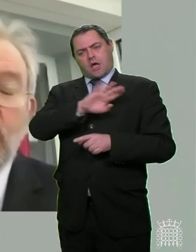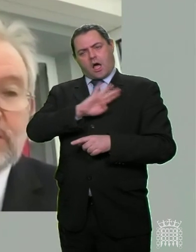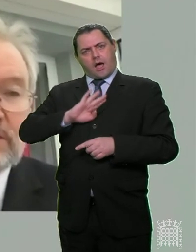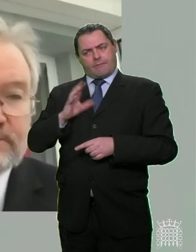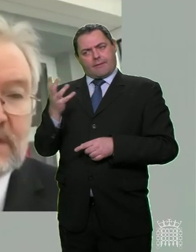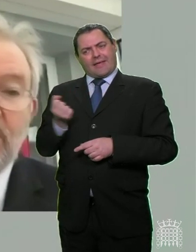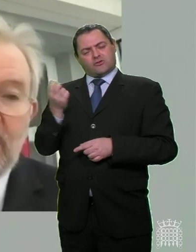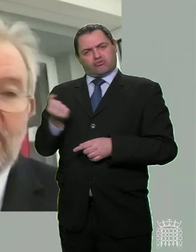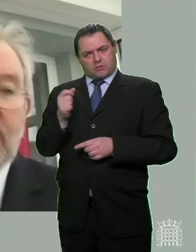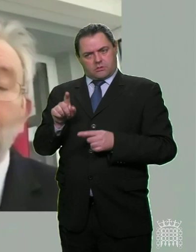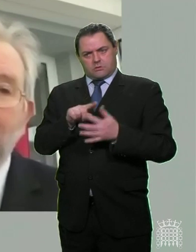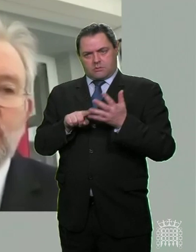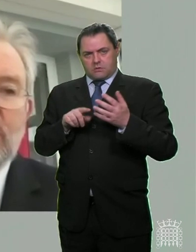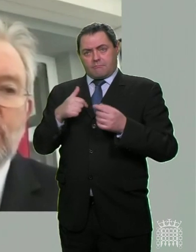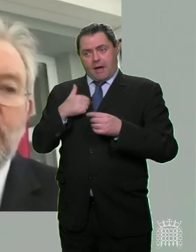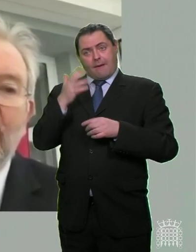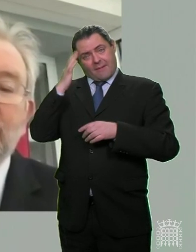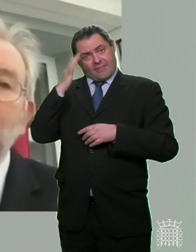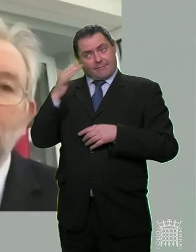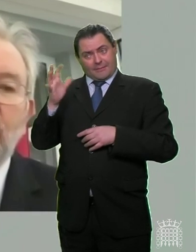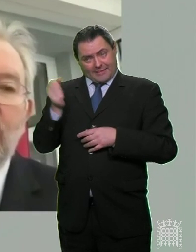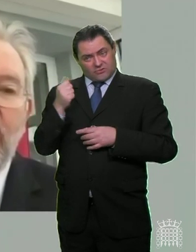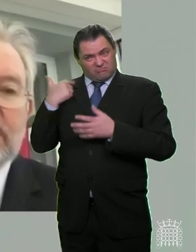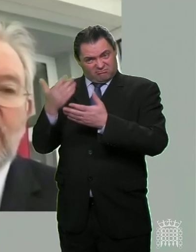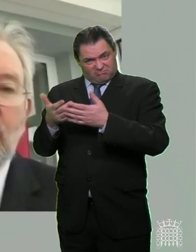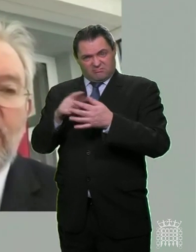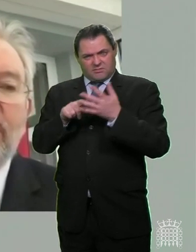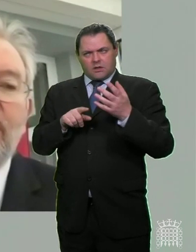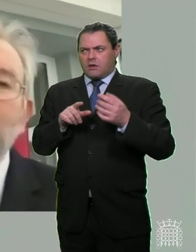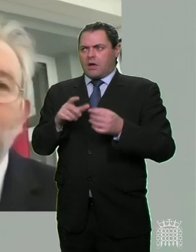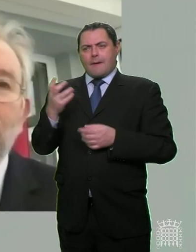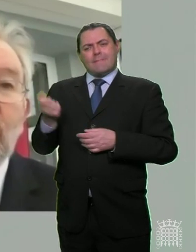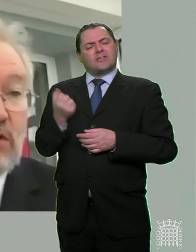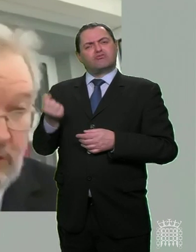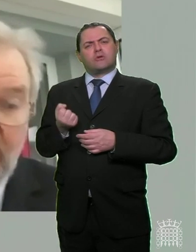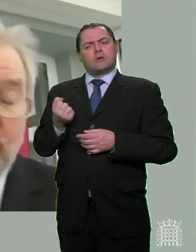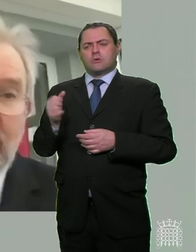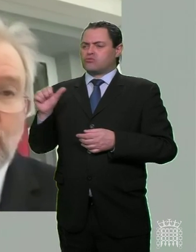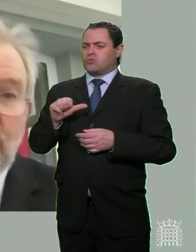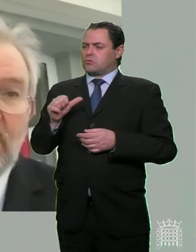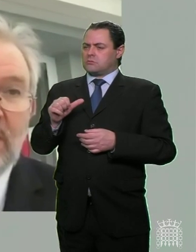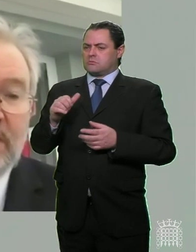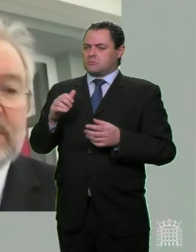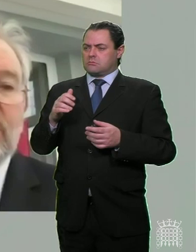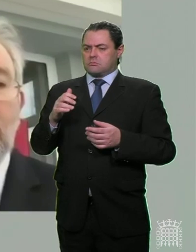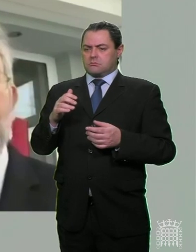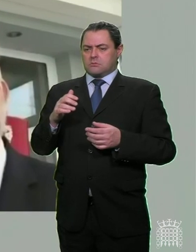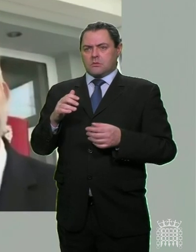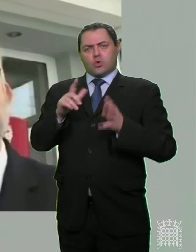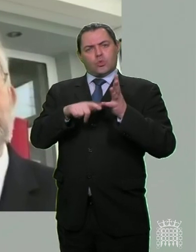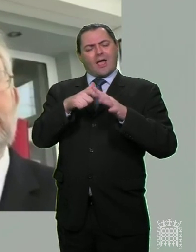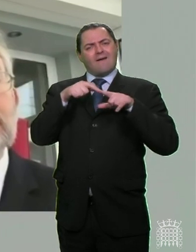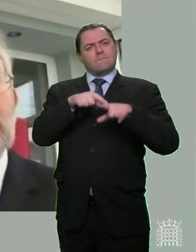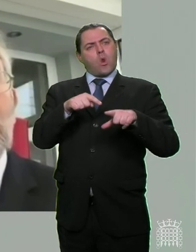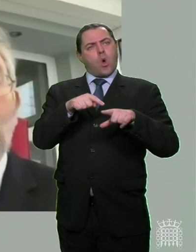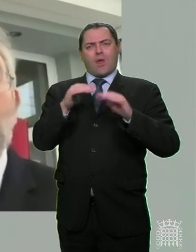They would agree that a pension should be paid at UK rates, wherever a veteran, or any pensioner, lives in the world.